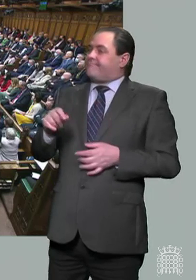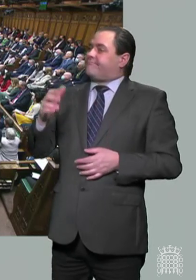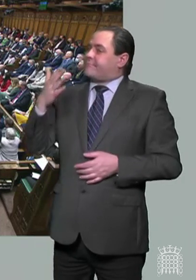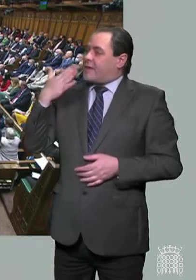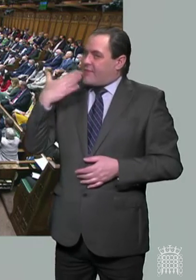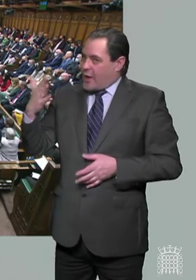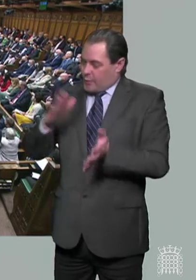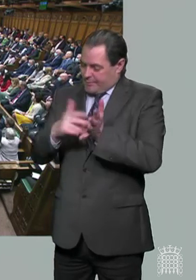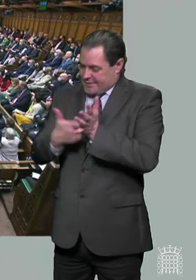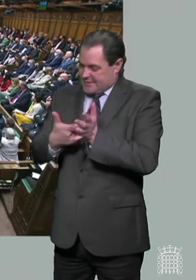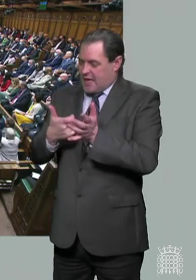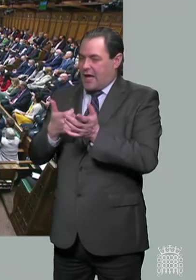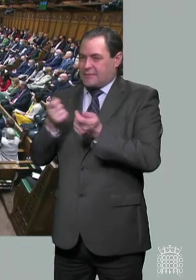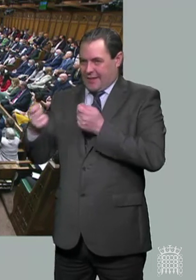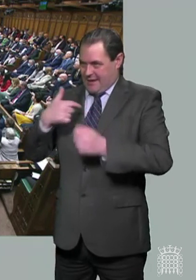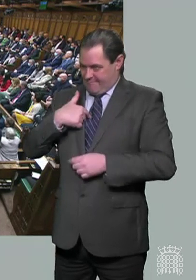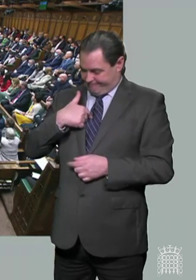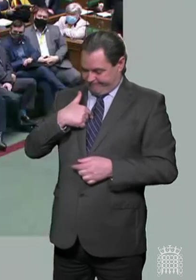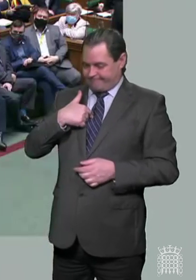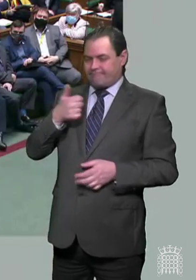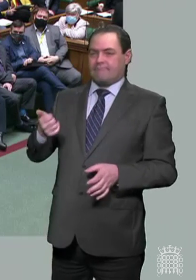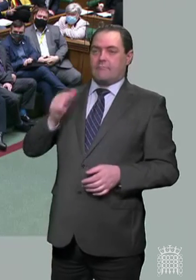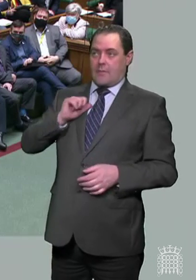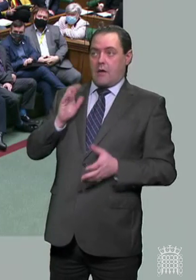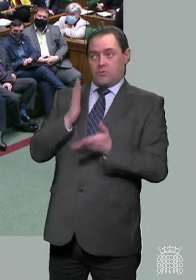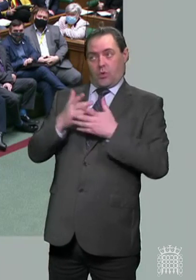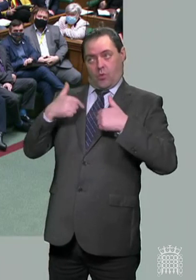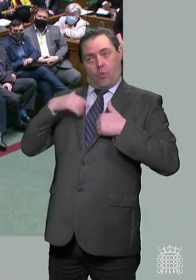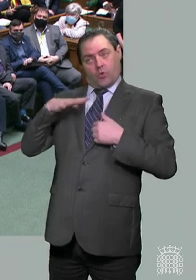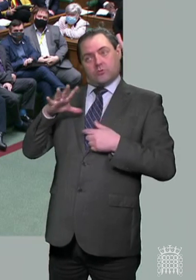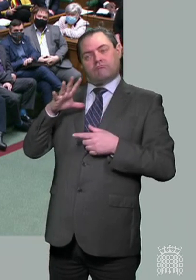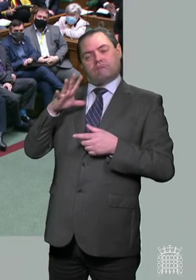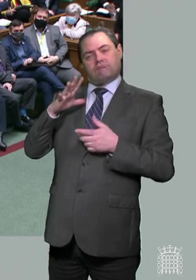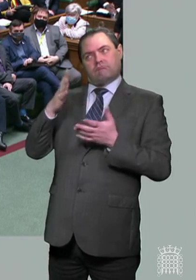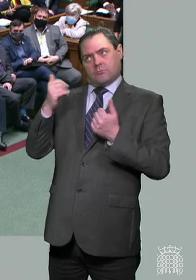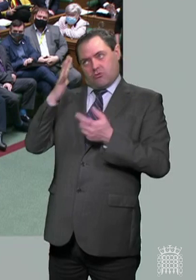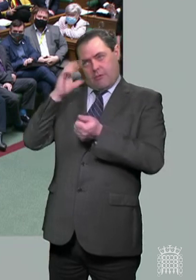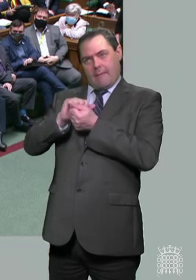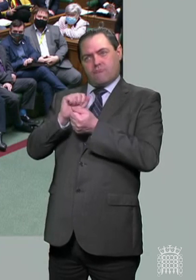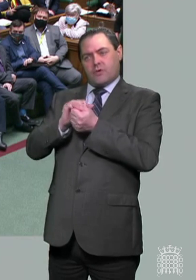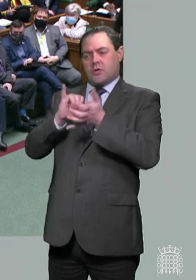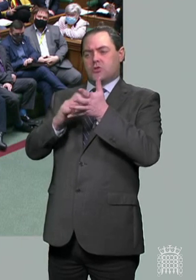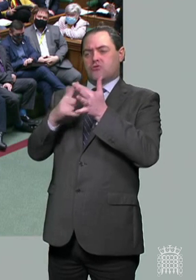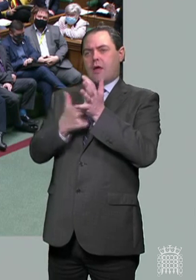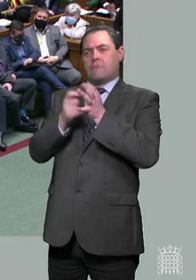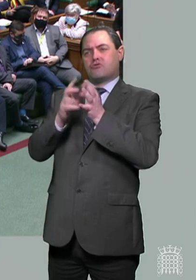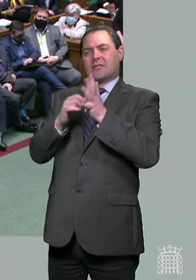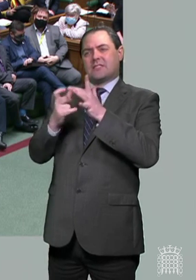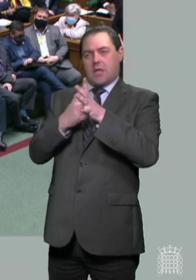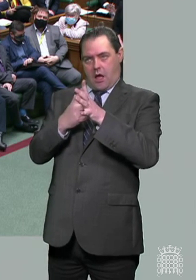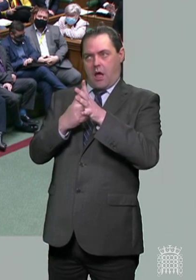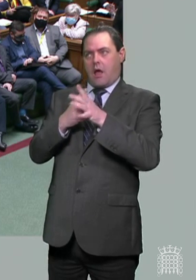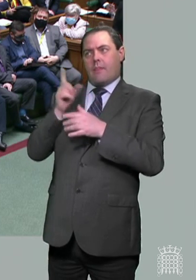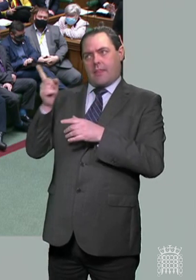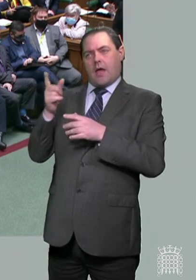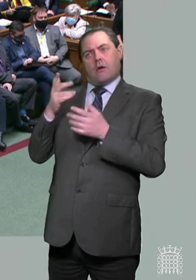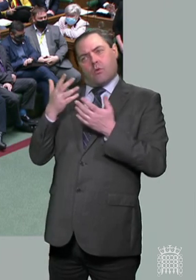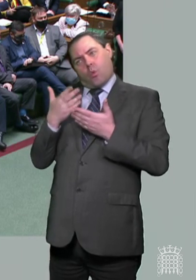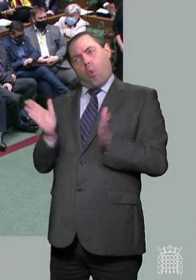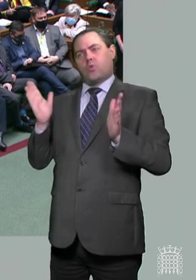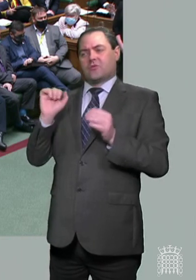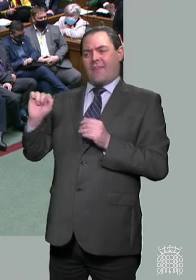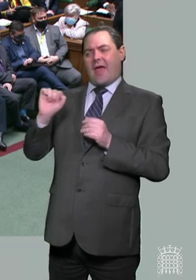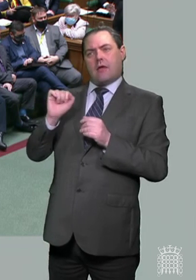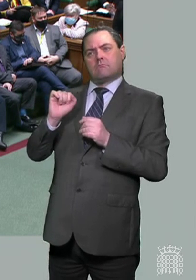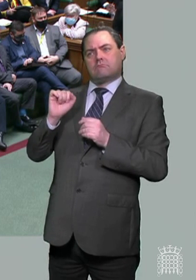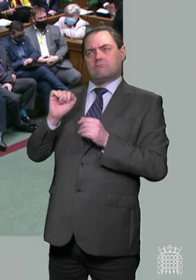Mr Speaker, I am sure that you and the entire House will want to join me in welcoming the Remembering Srebrenica campaign, that launched our yearly events in Parliament last night.